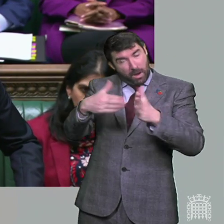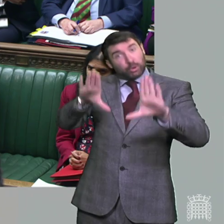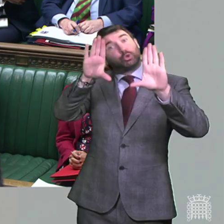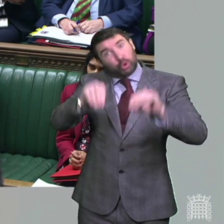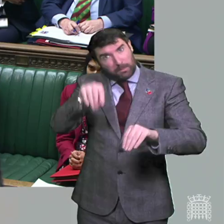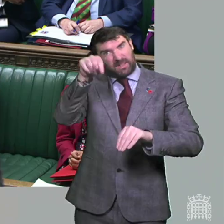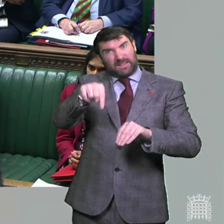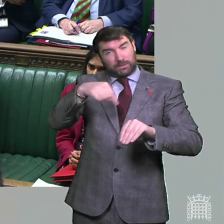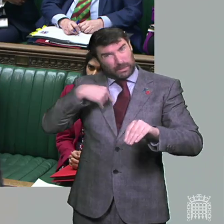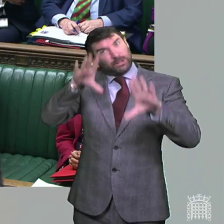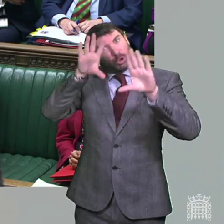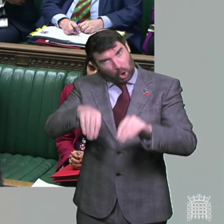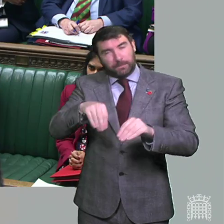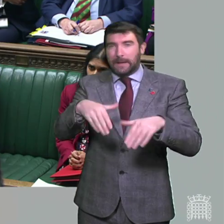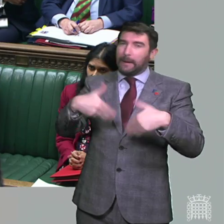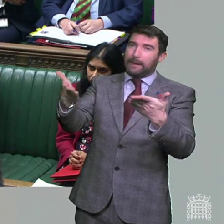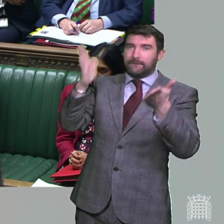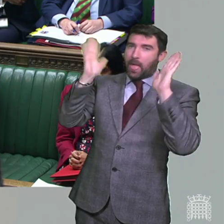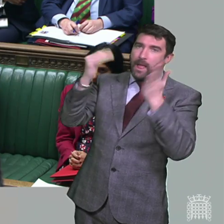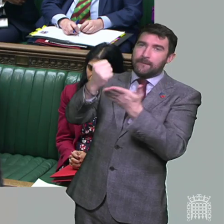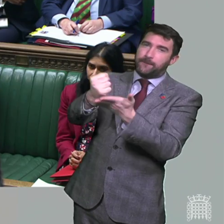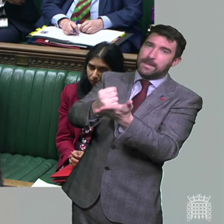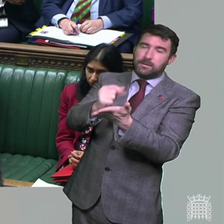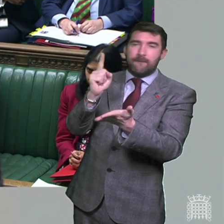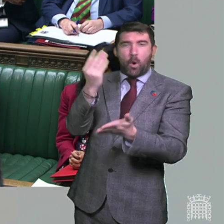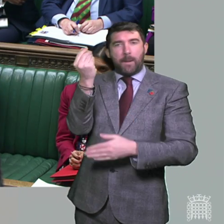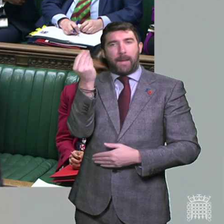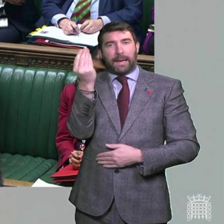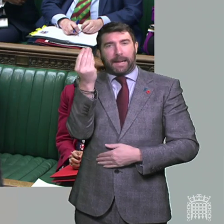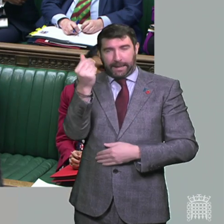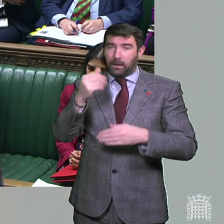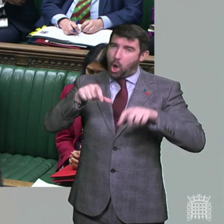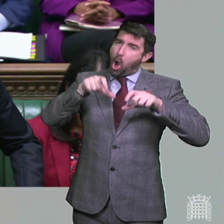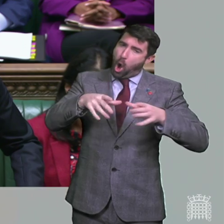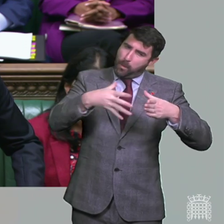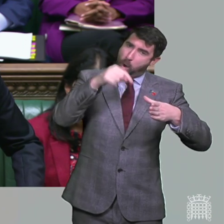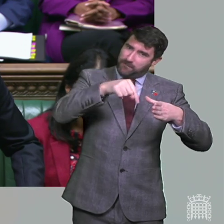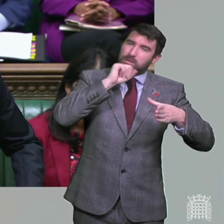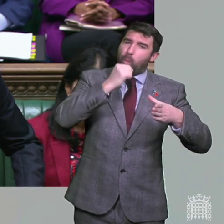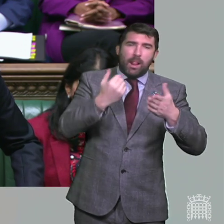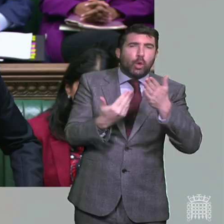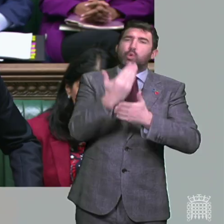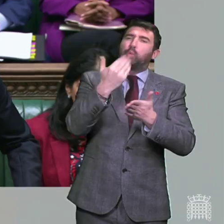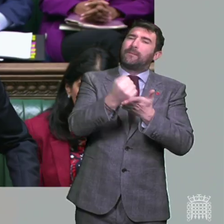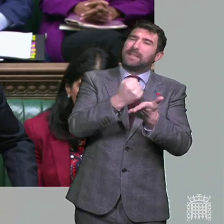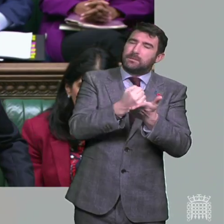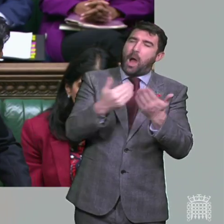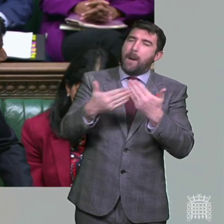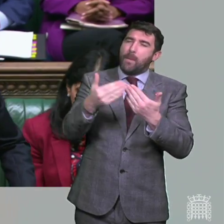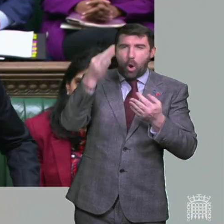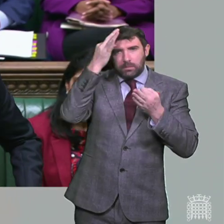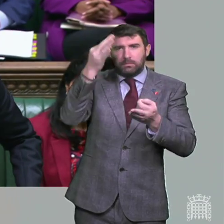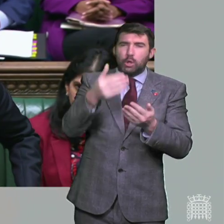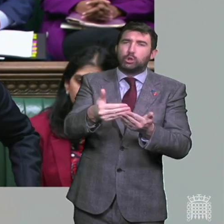The Home Office is currently considering the right way to replace that visa with something that is more sustainable and protects our security interests.